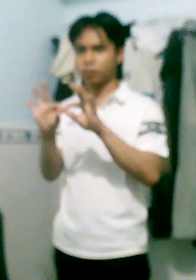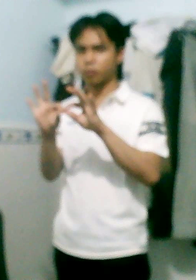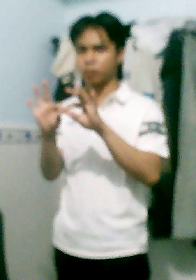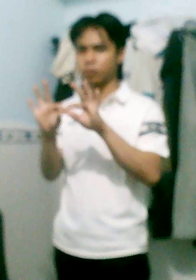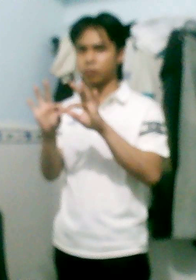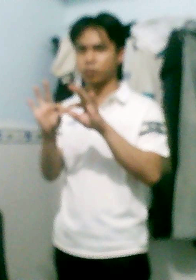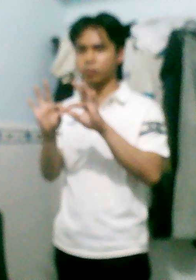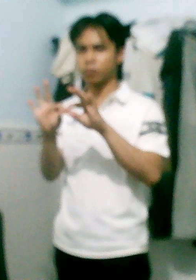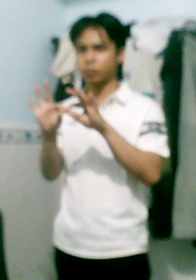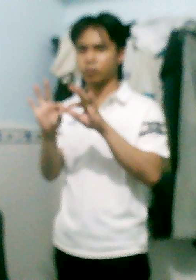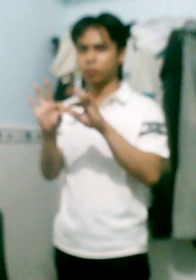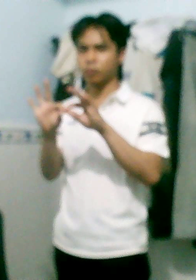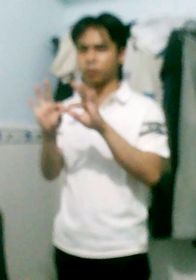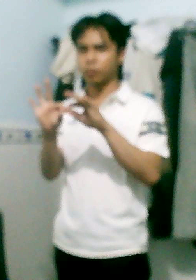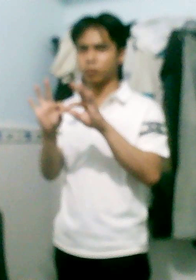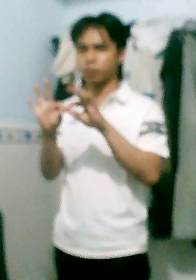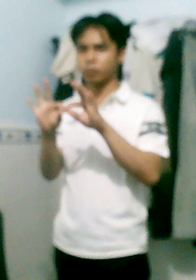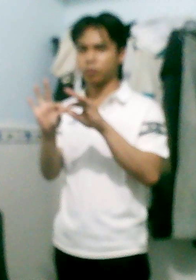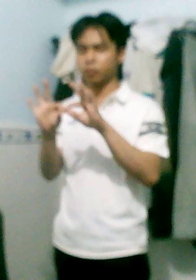phien dich